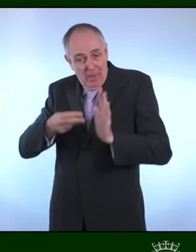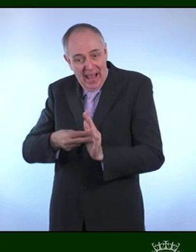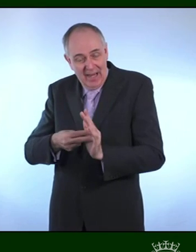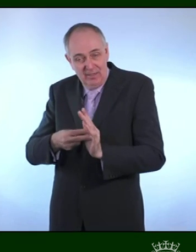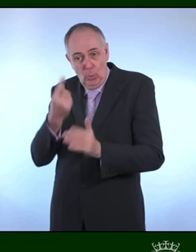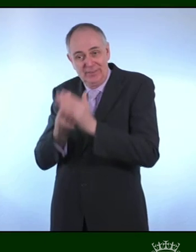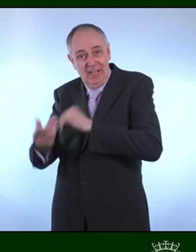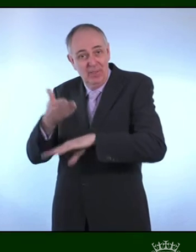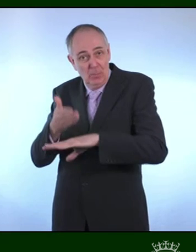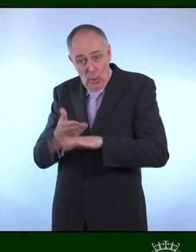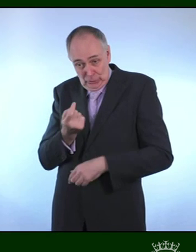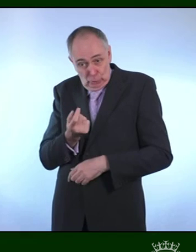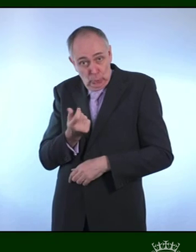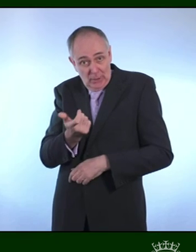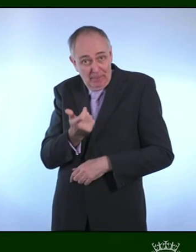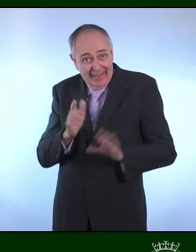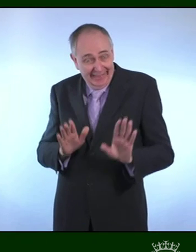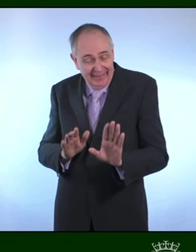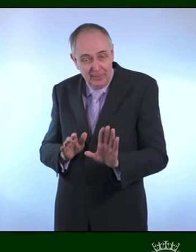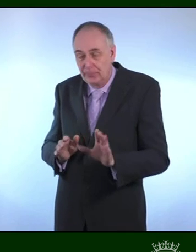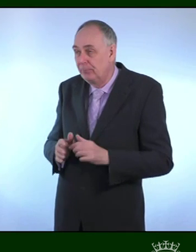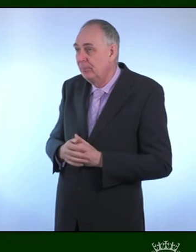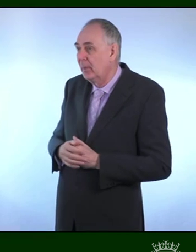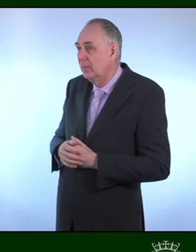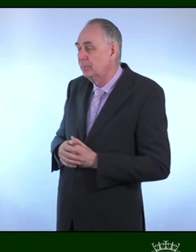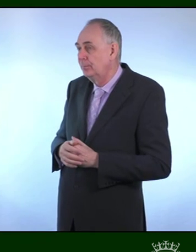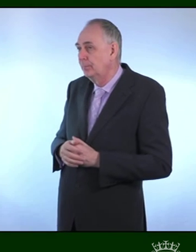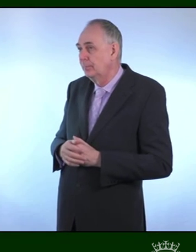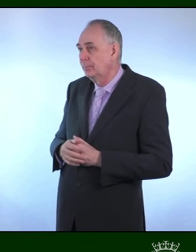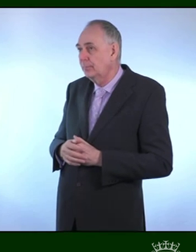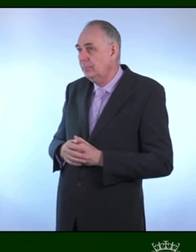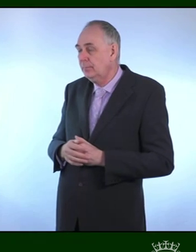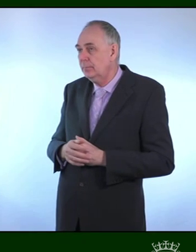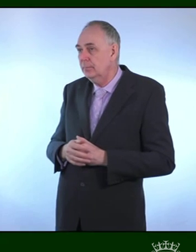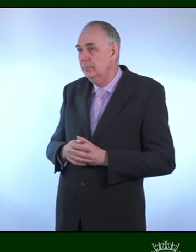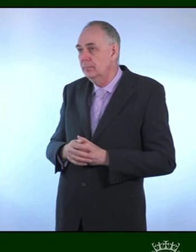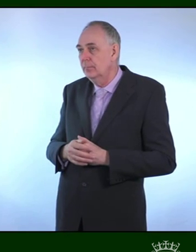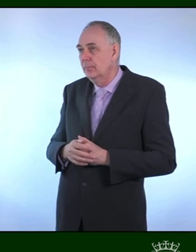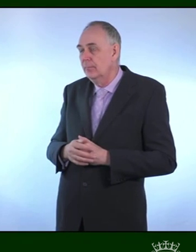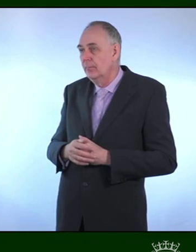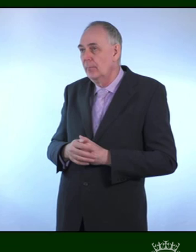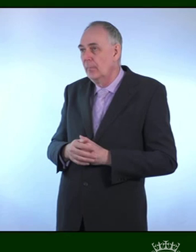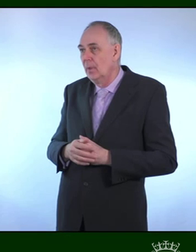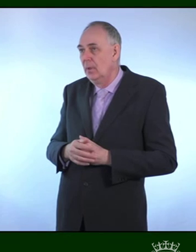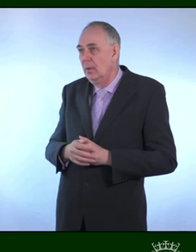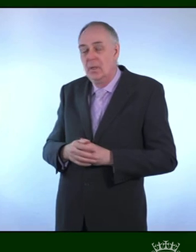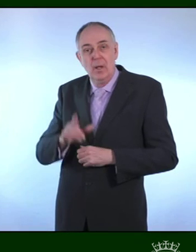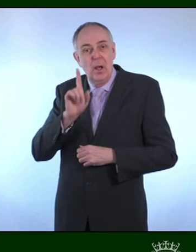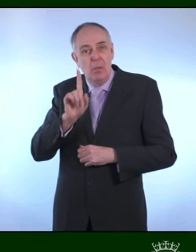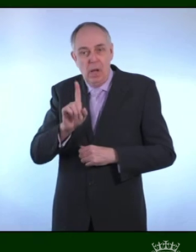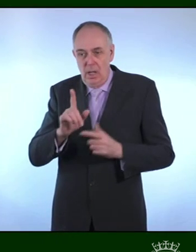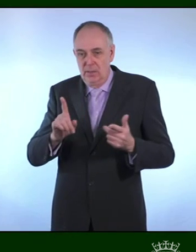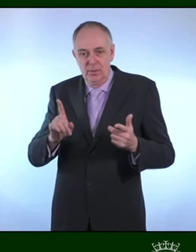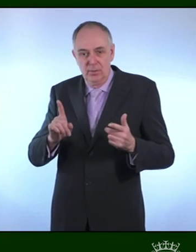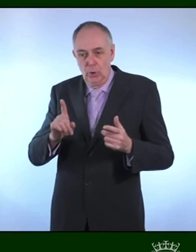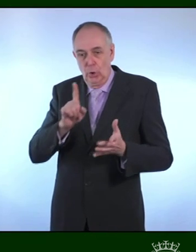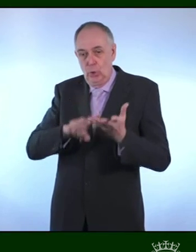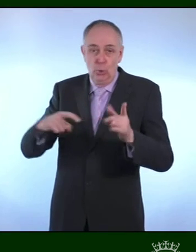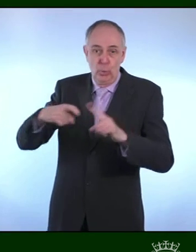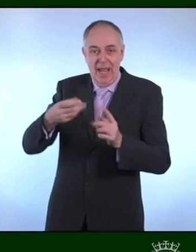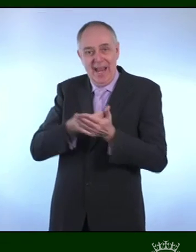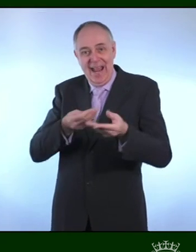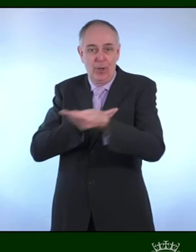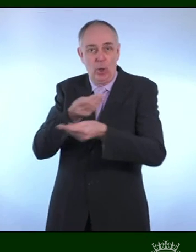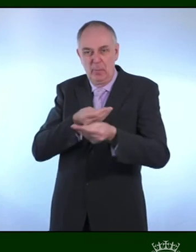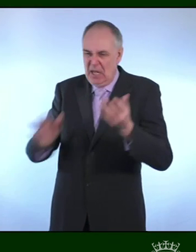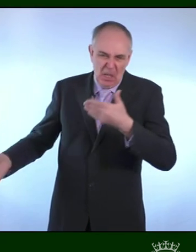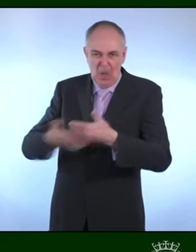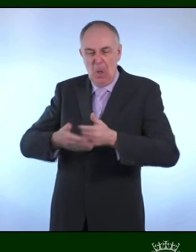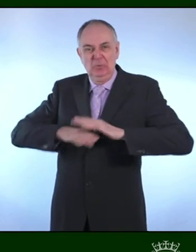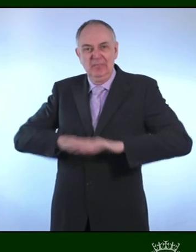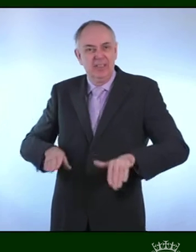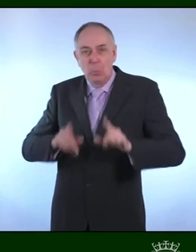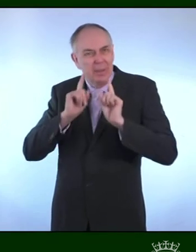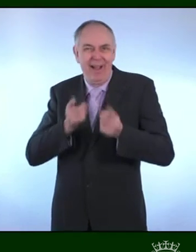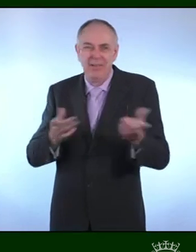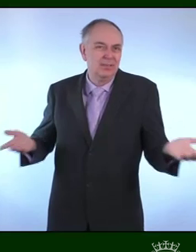What we are not doing—and this is fully in accordance with the scientific and medical advice—is closing down the whole UK economy, and he will understand the reasons for that.